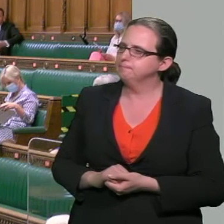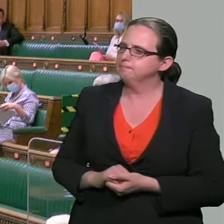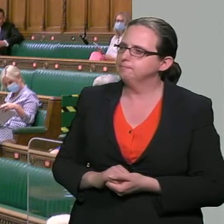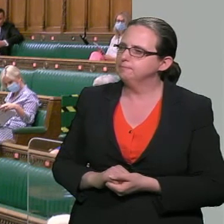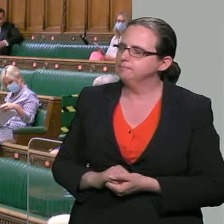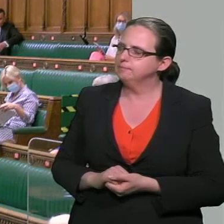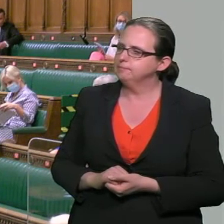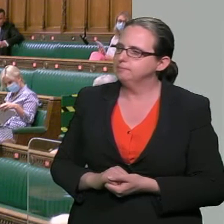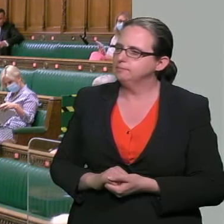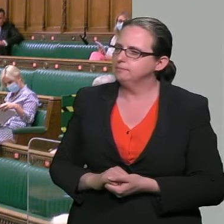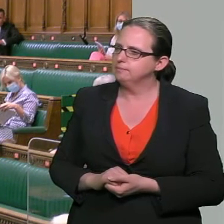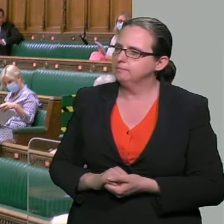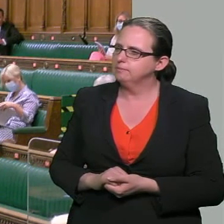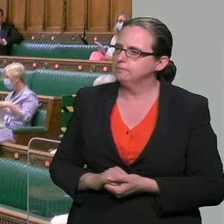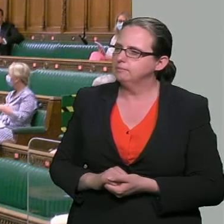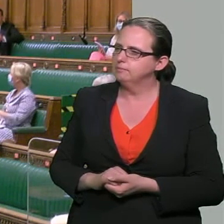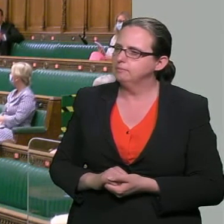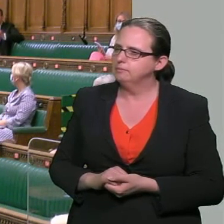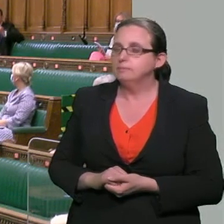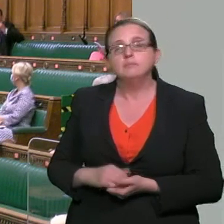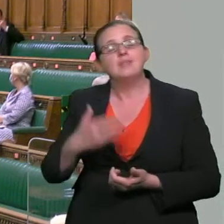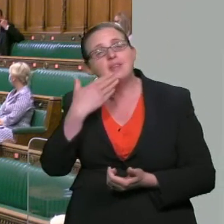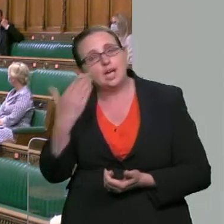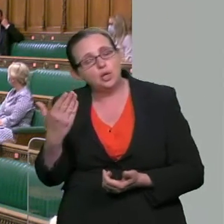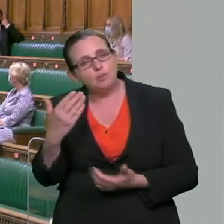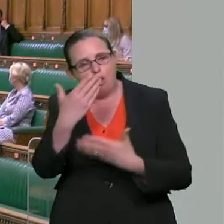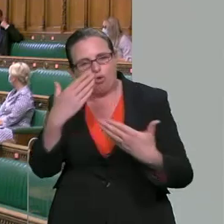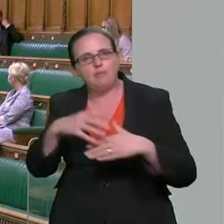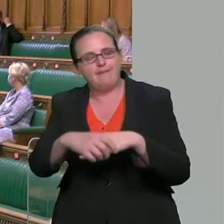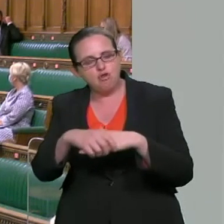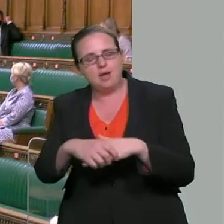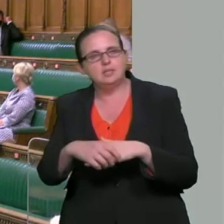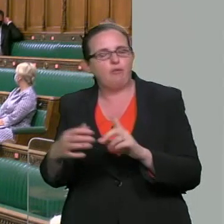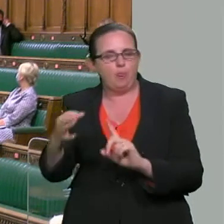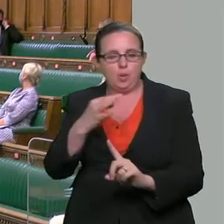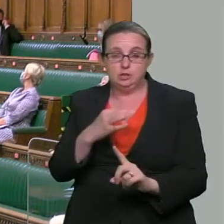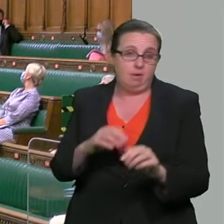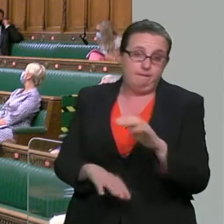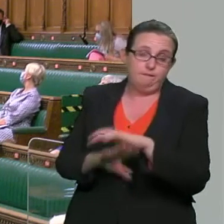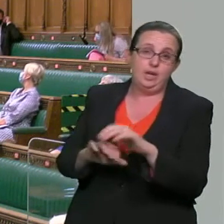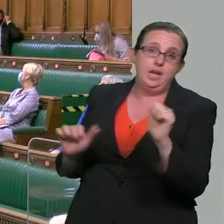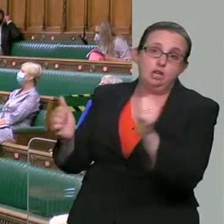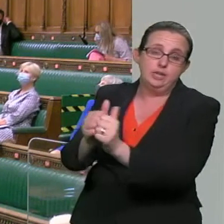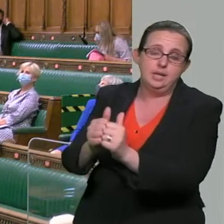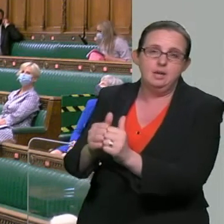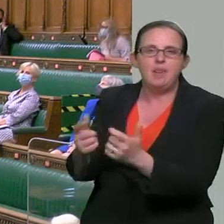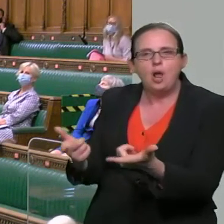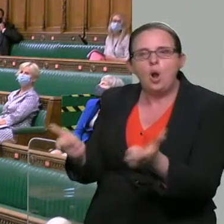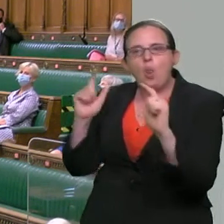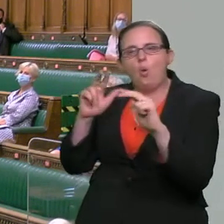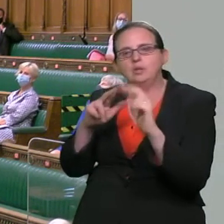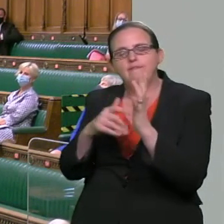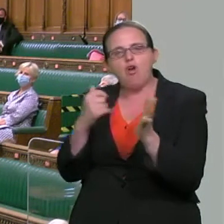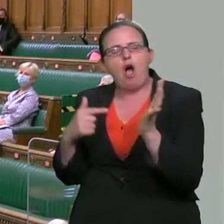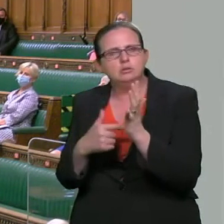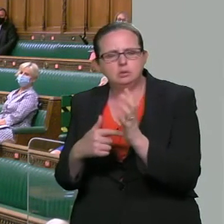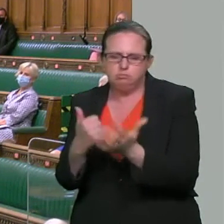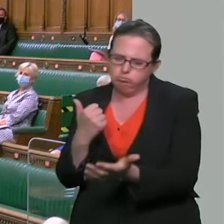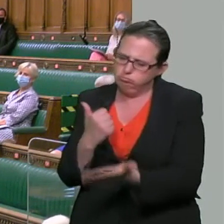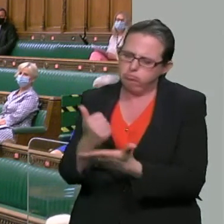I thank my right honourable Friend and I agree with him completely, because I think that David Frost—Lord Frost—is doing an outstanding job.